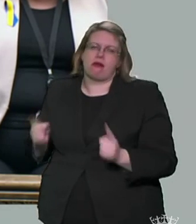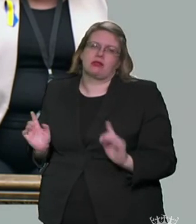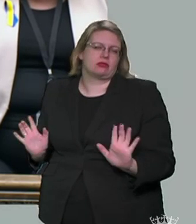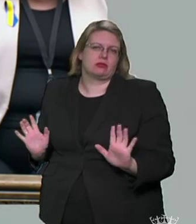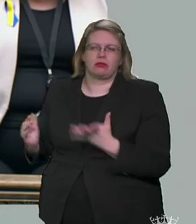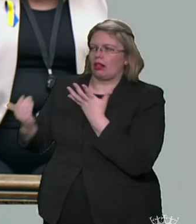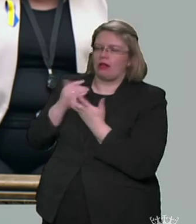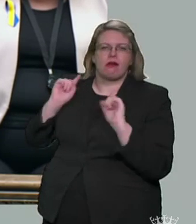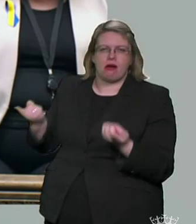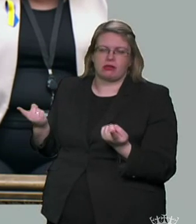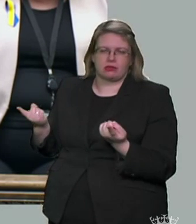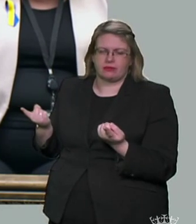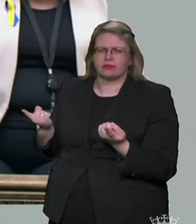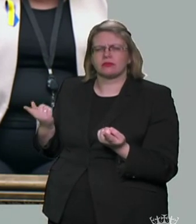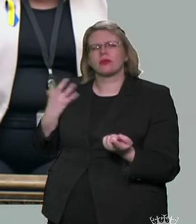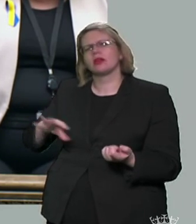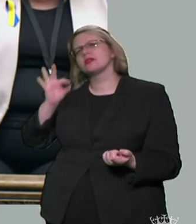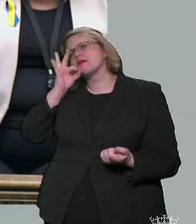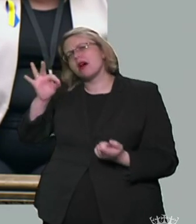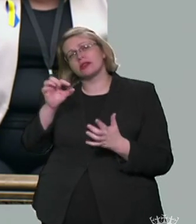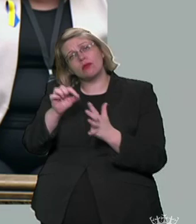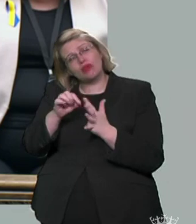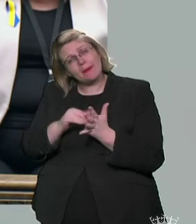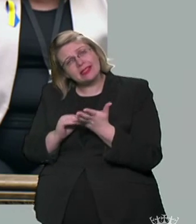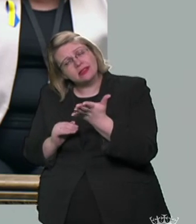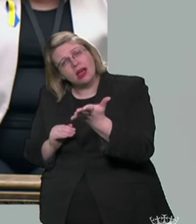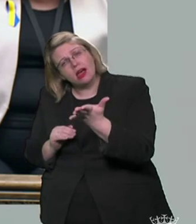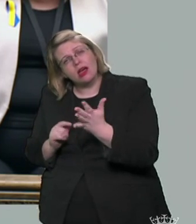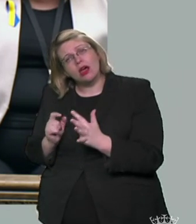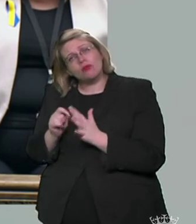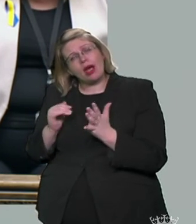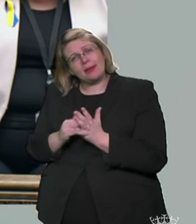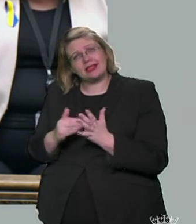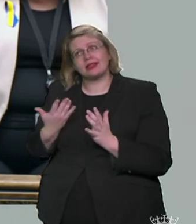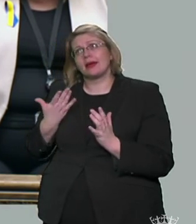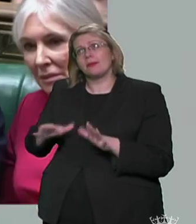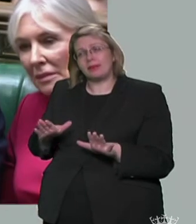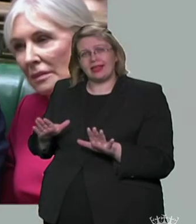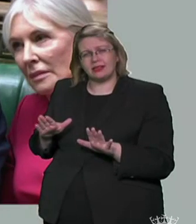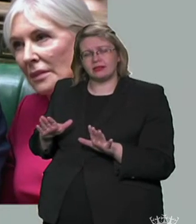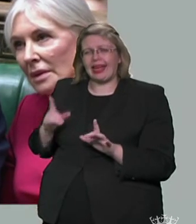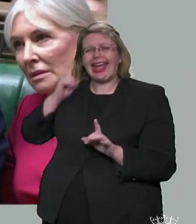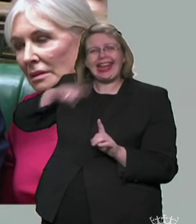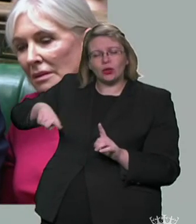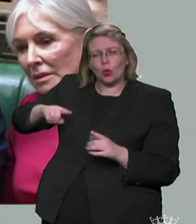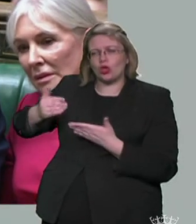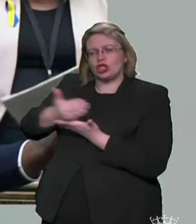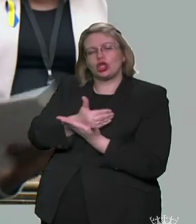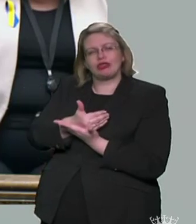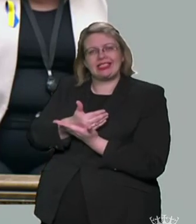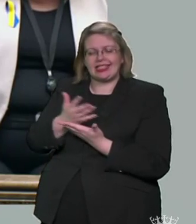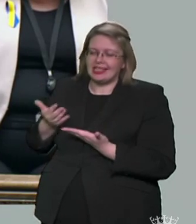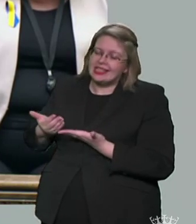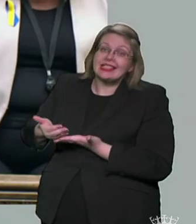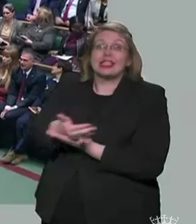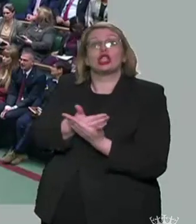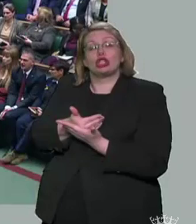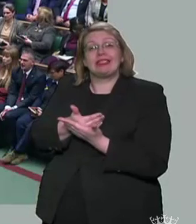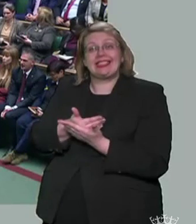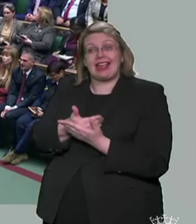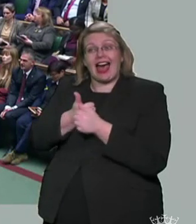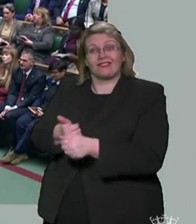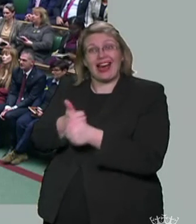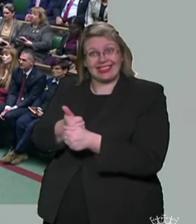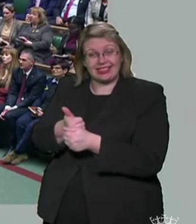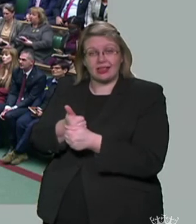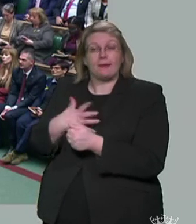With that in mind, has the Prime Minister ever overruled Security Service advice when appointing a peer to the other place?